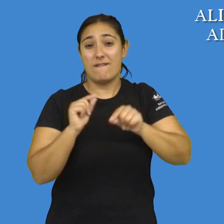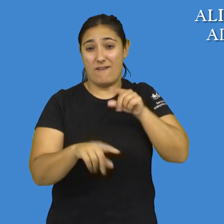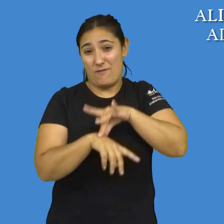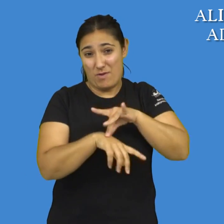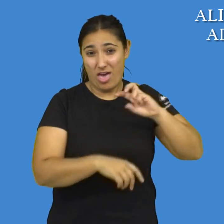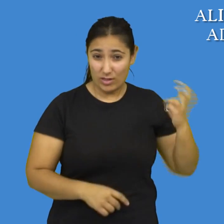enfermo